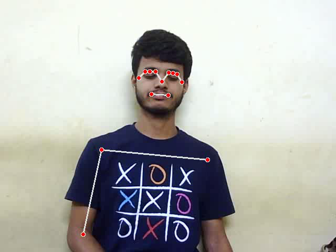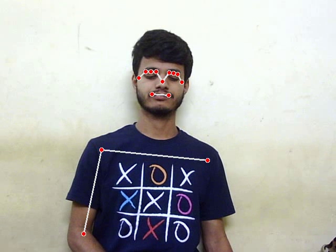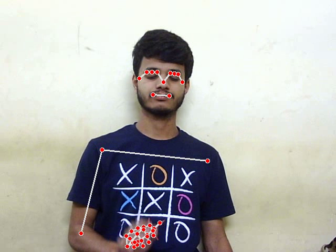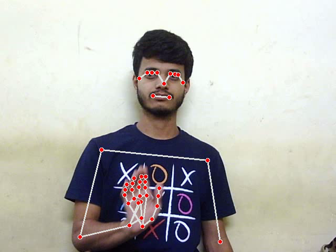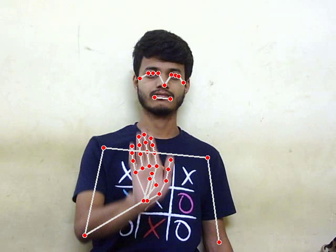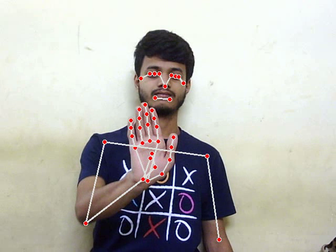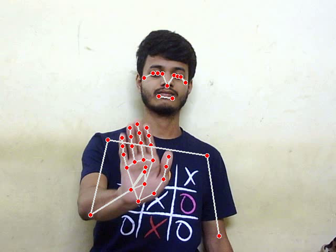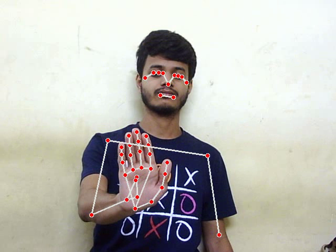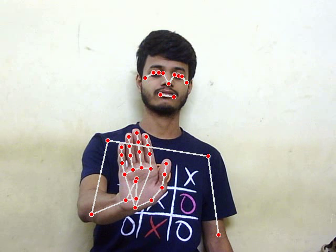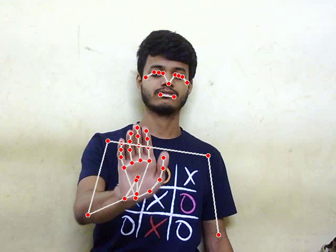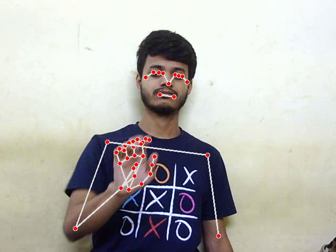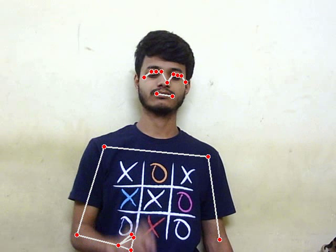your